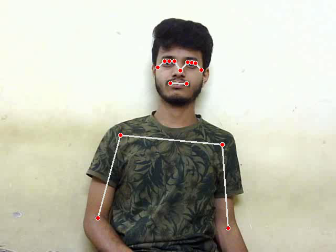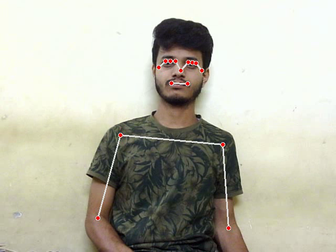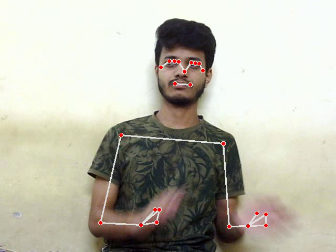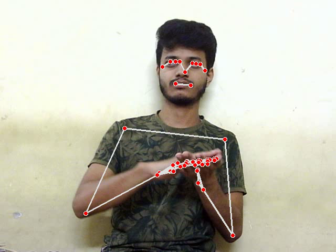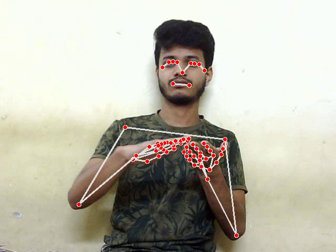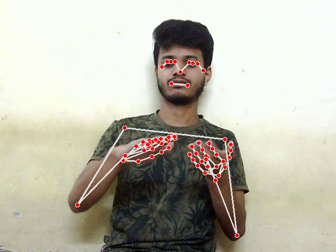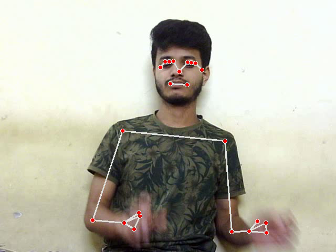nice